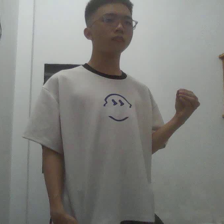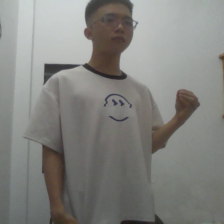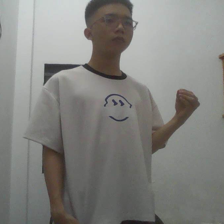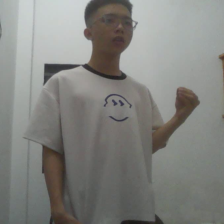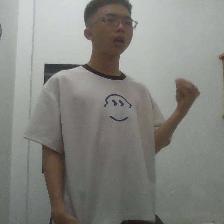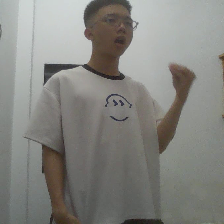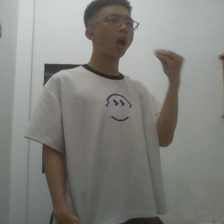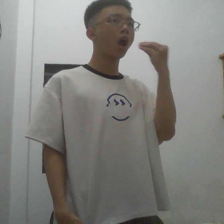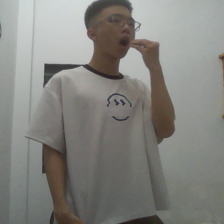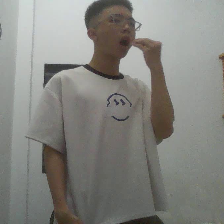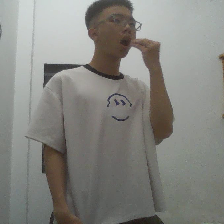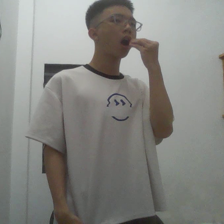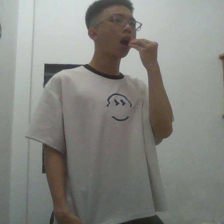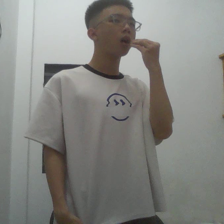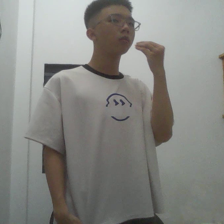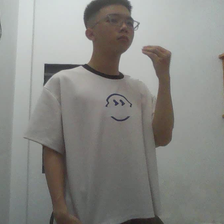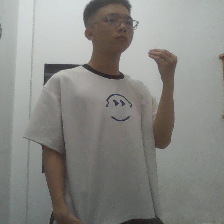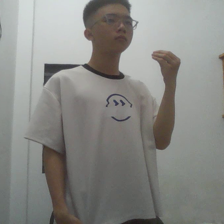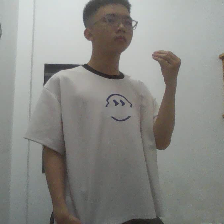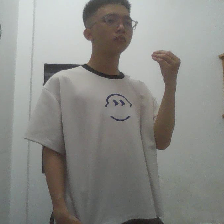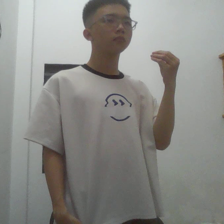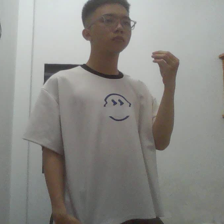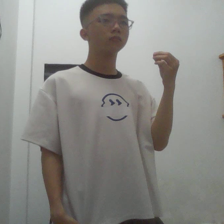an